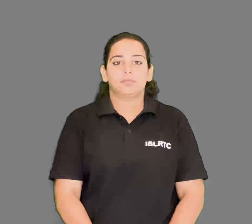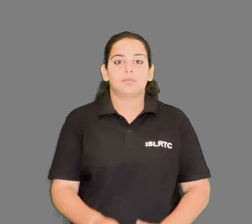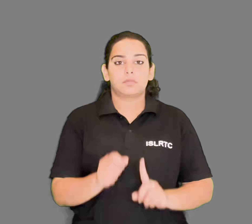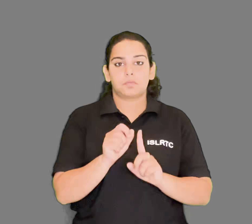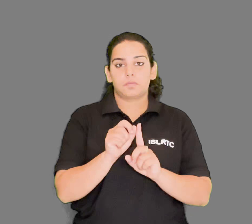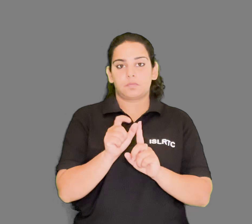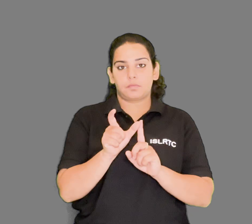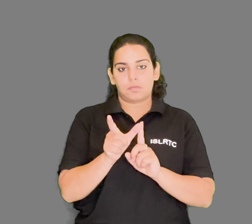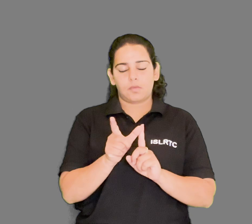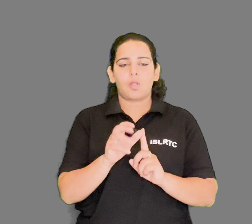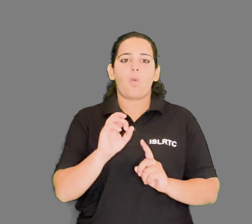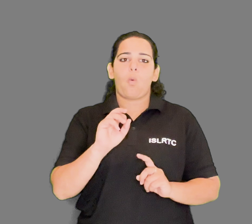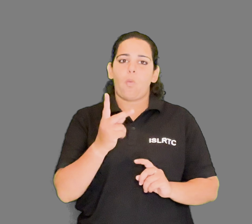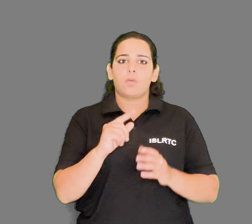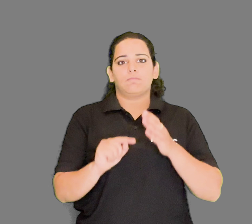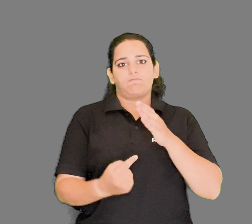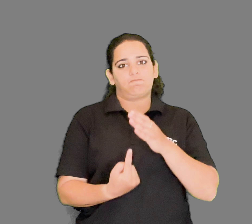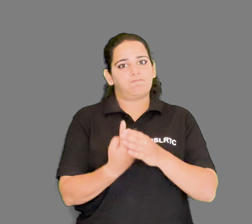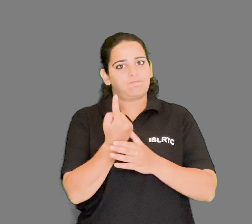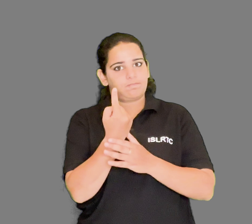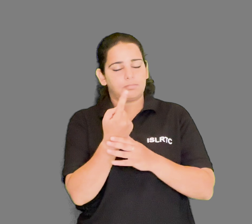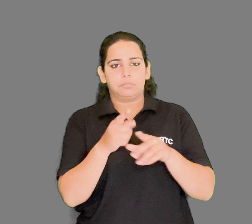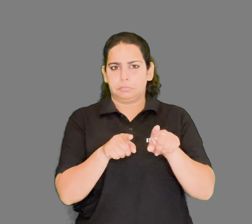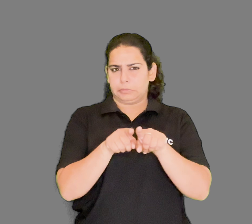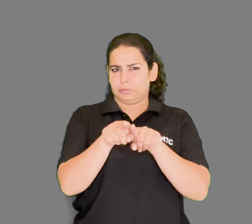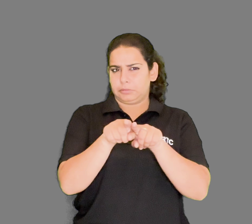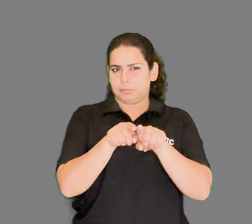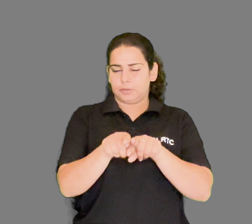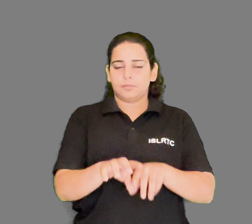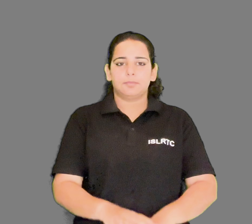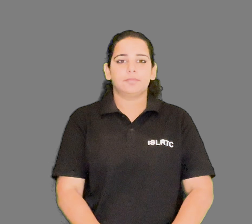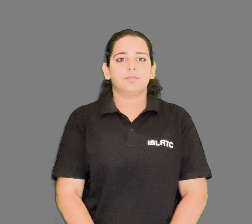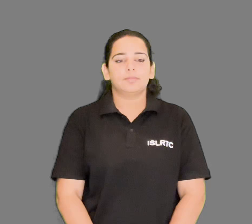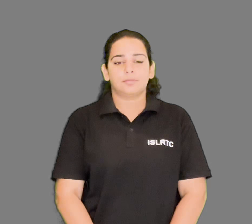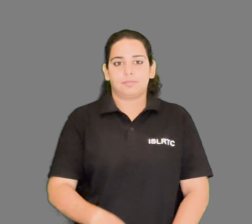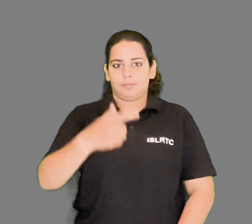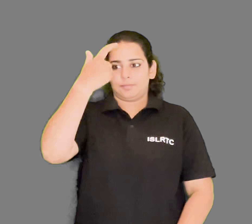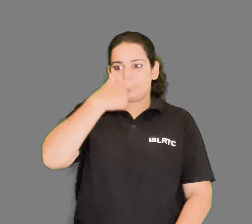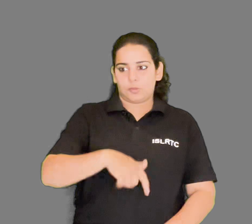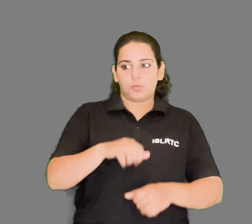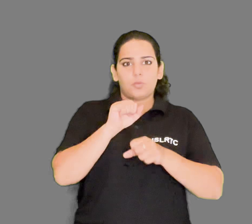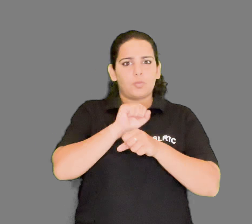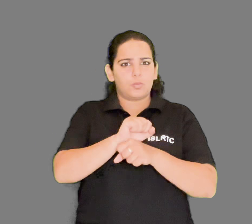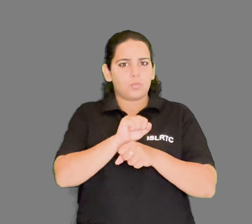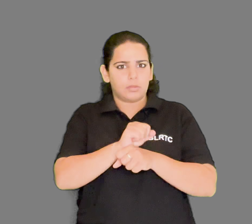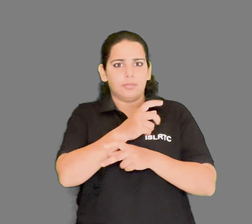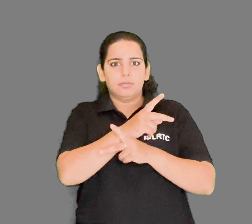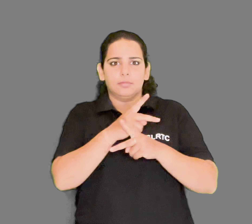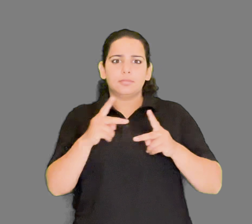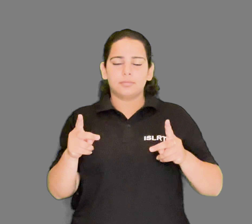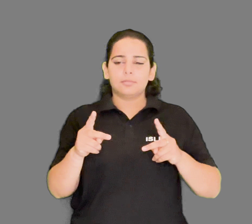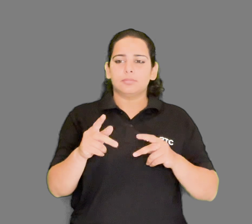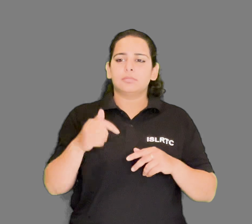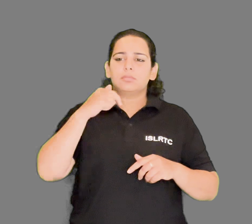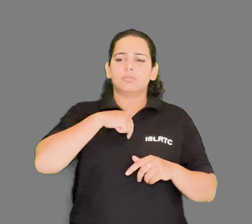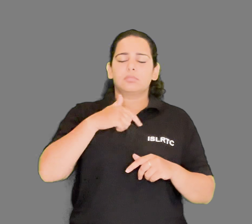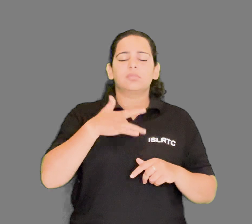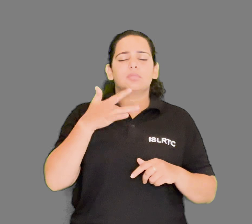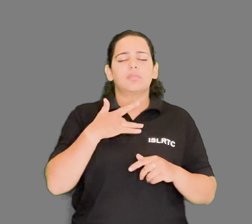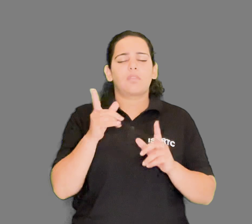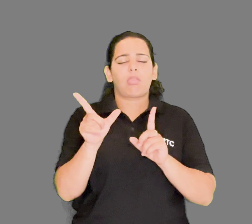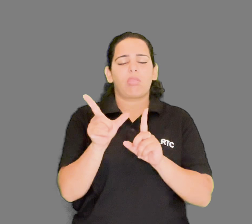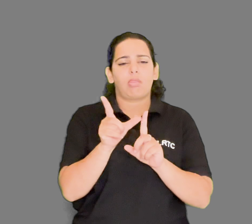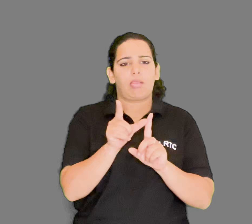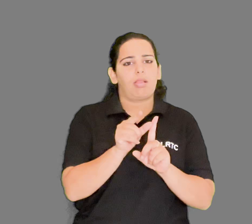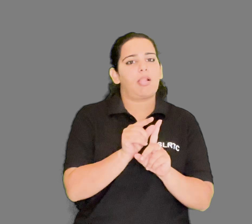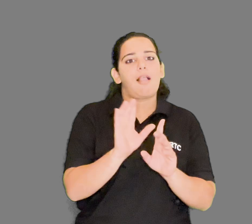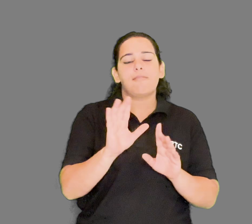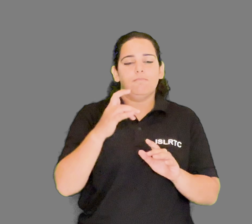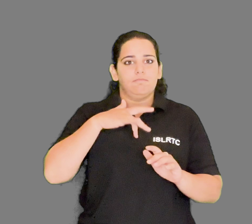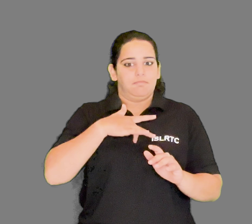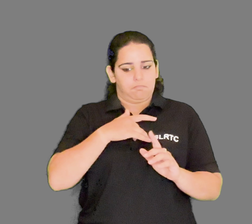Emerging Newly created or noticed and growing in strength or popularity